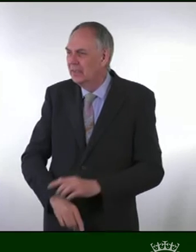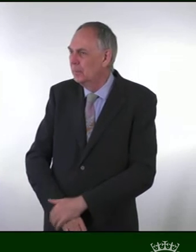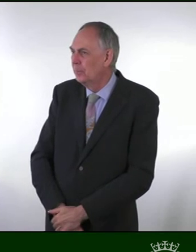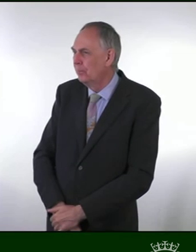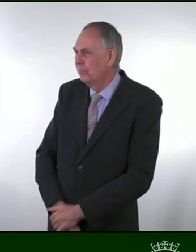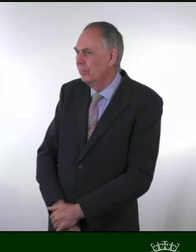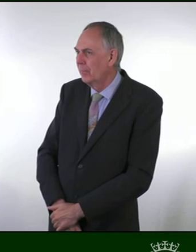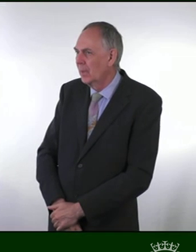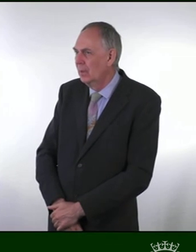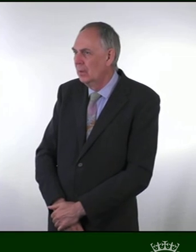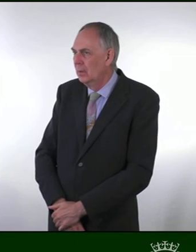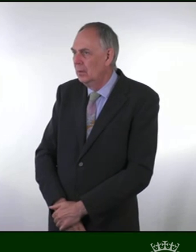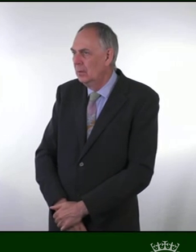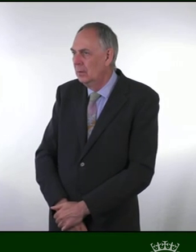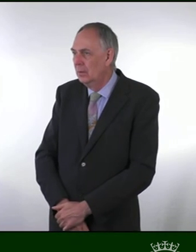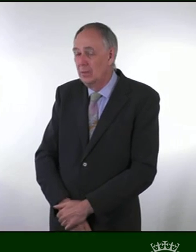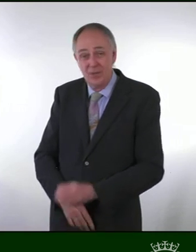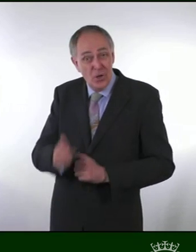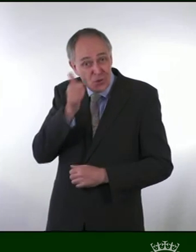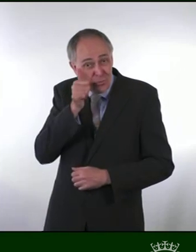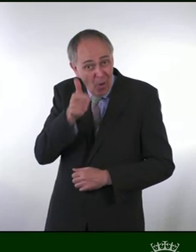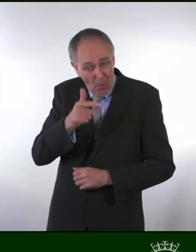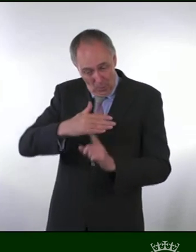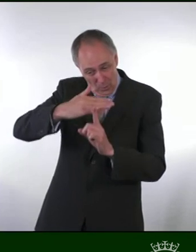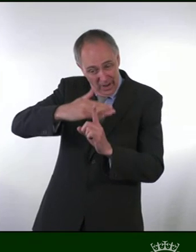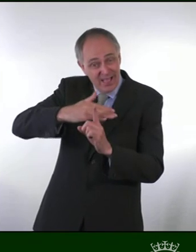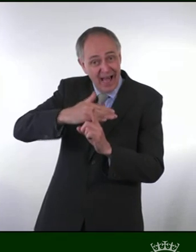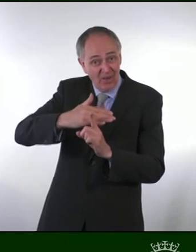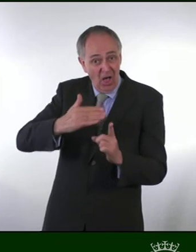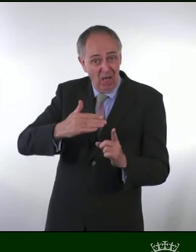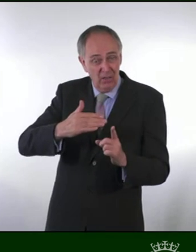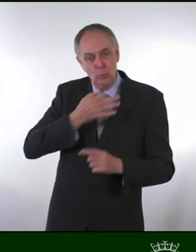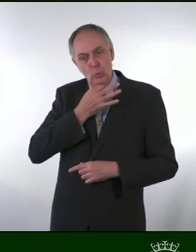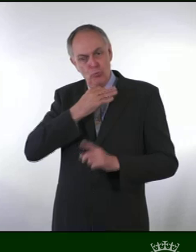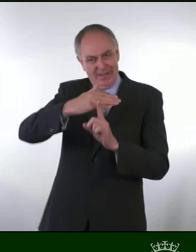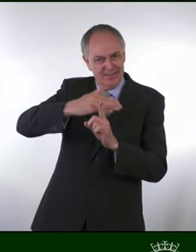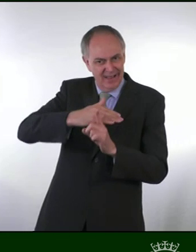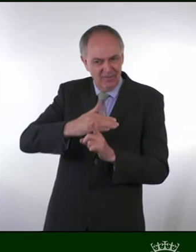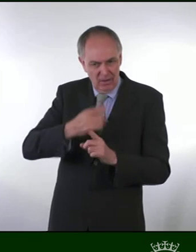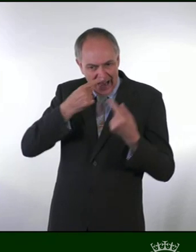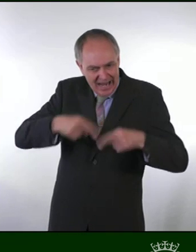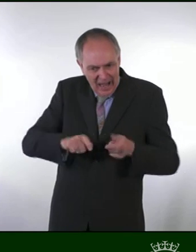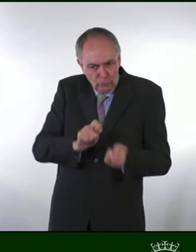The right honourable and learned Gentleman knows perfectly well that the alert level does allow it.